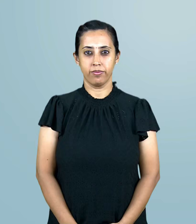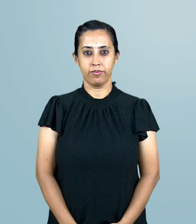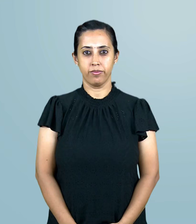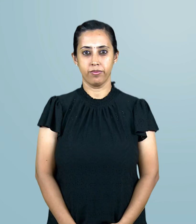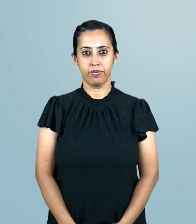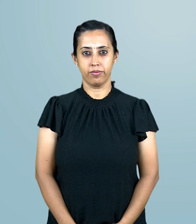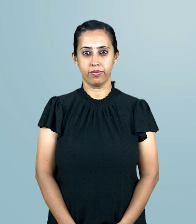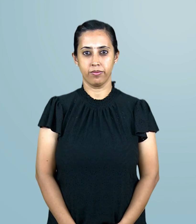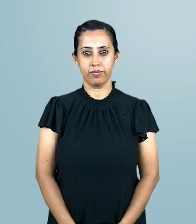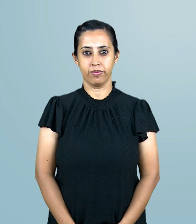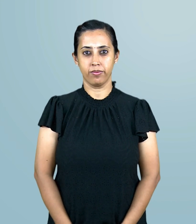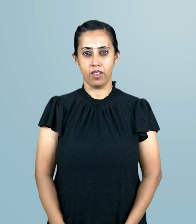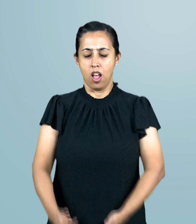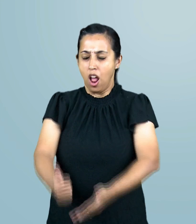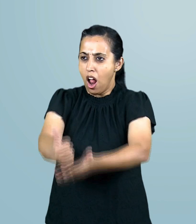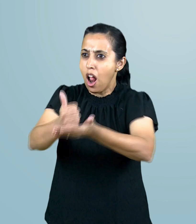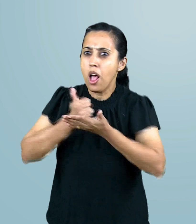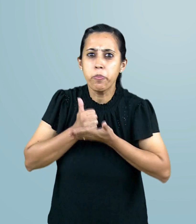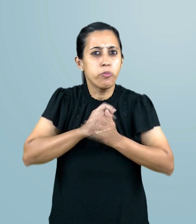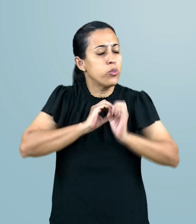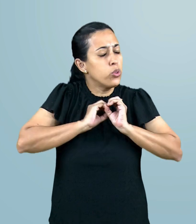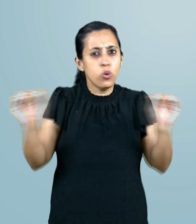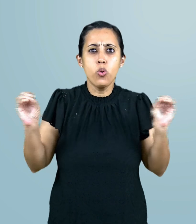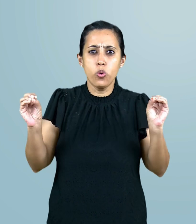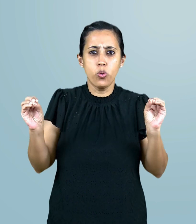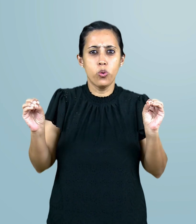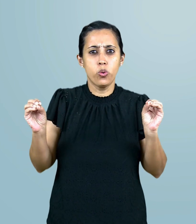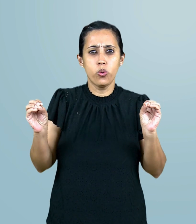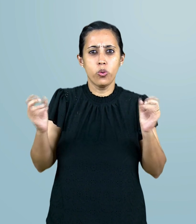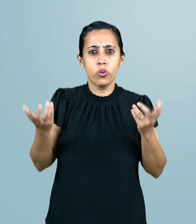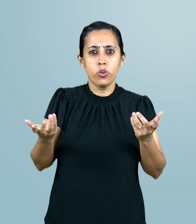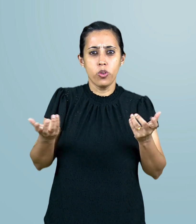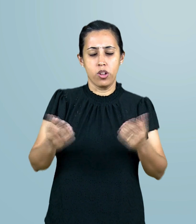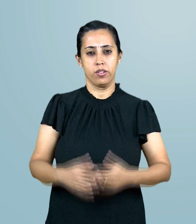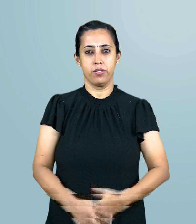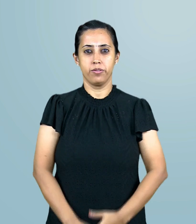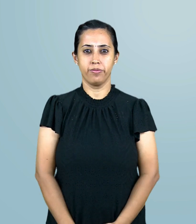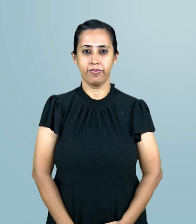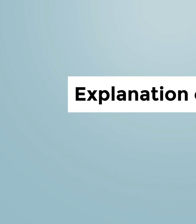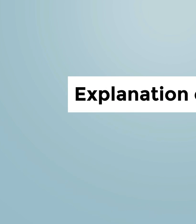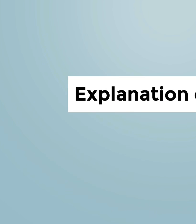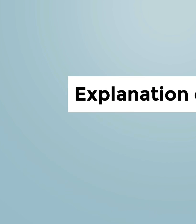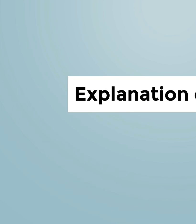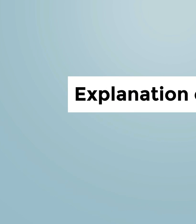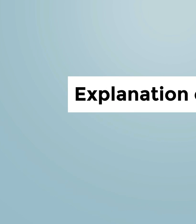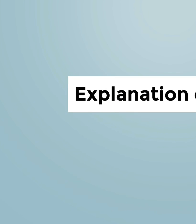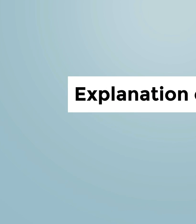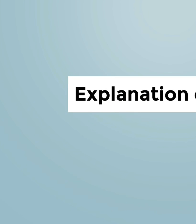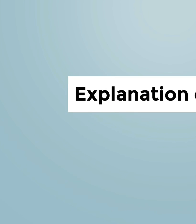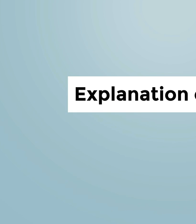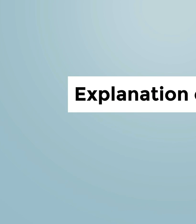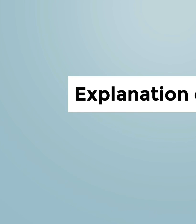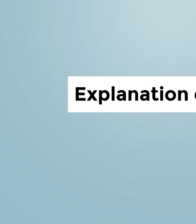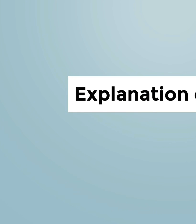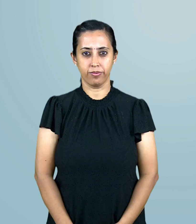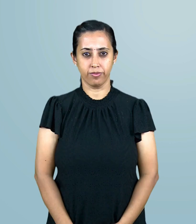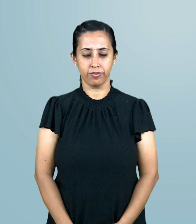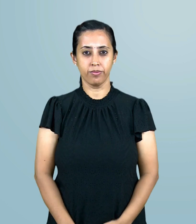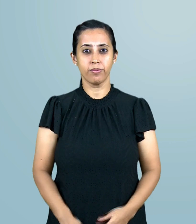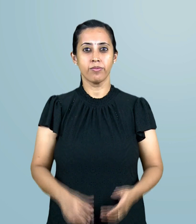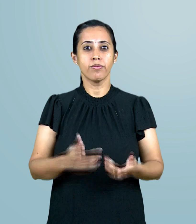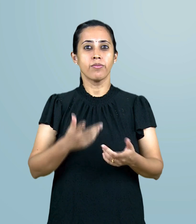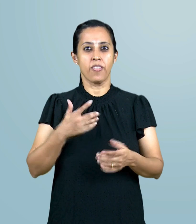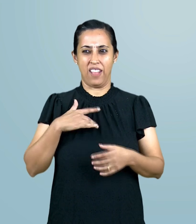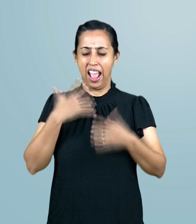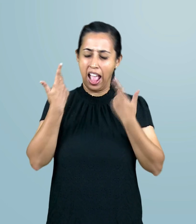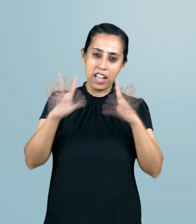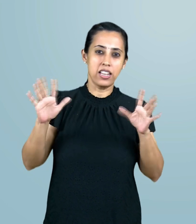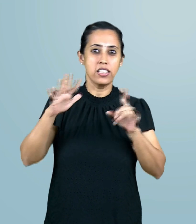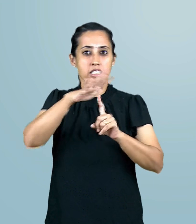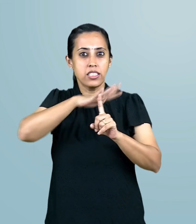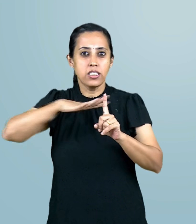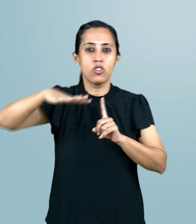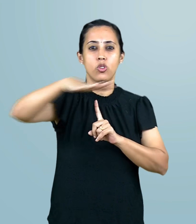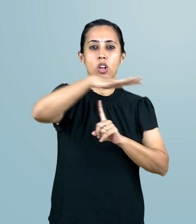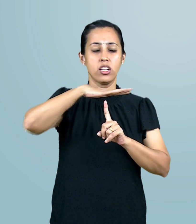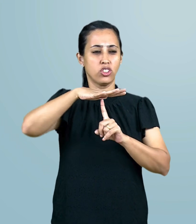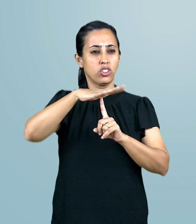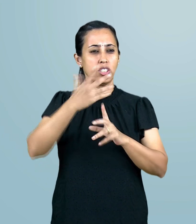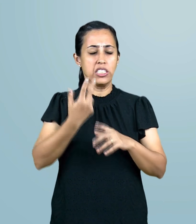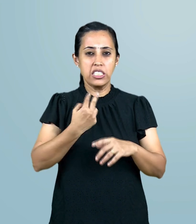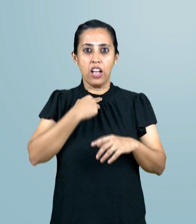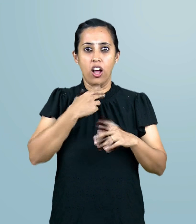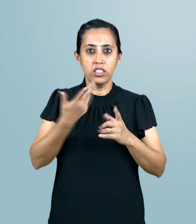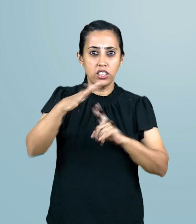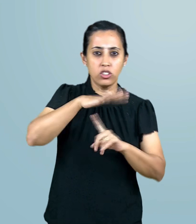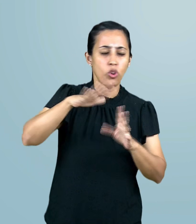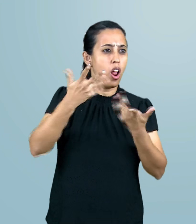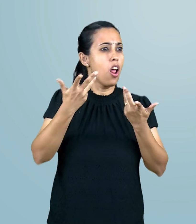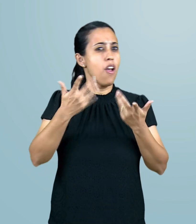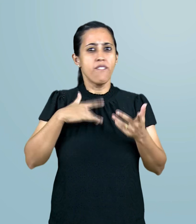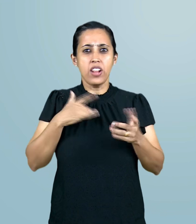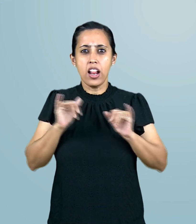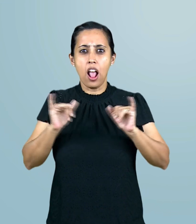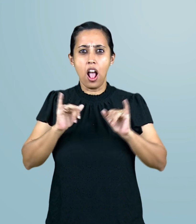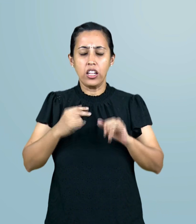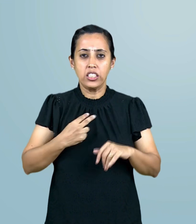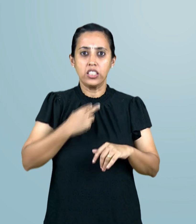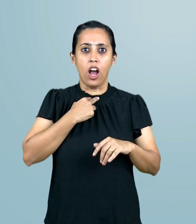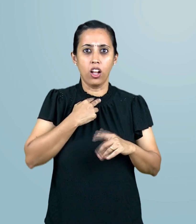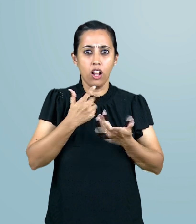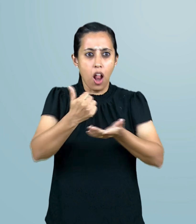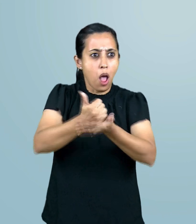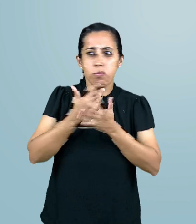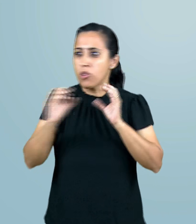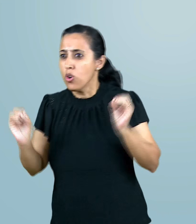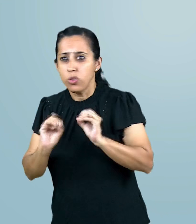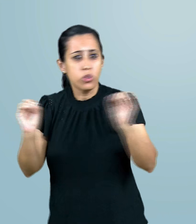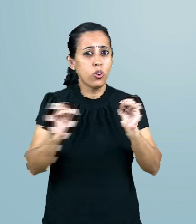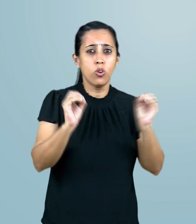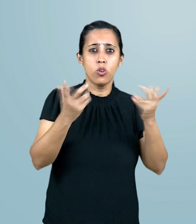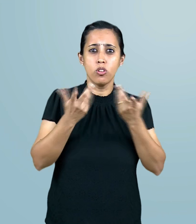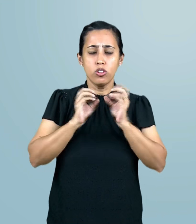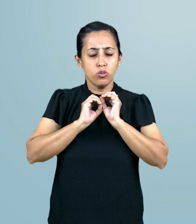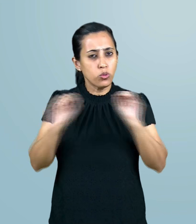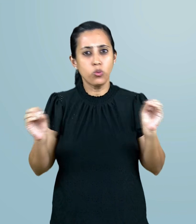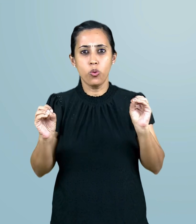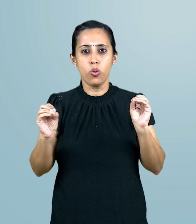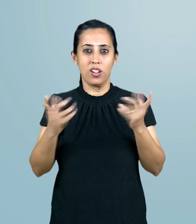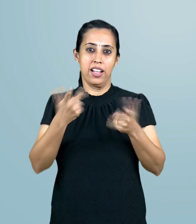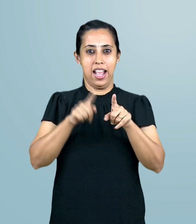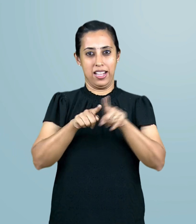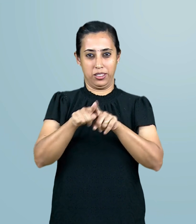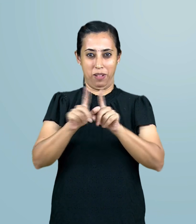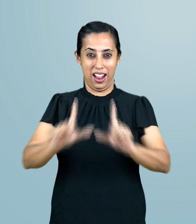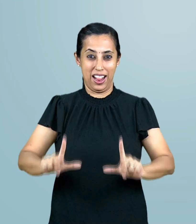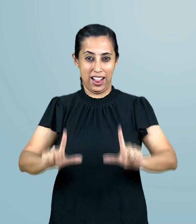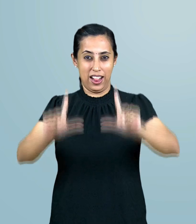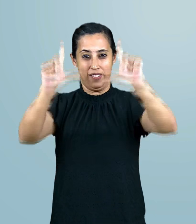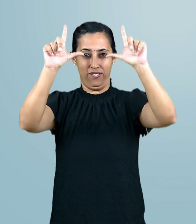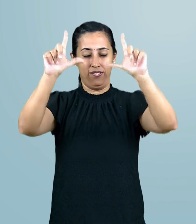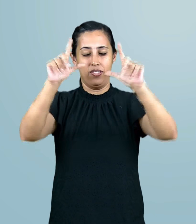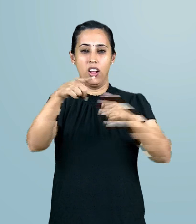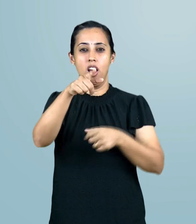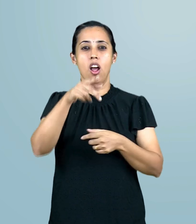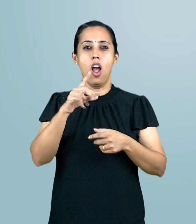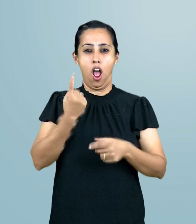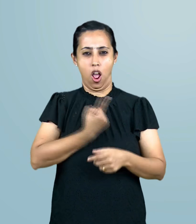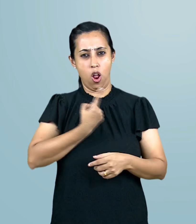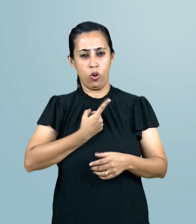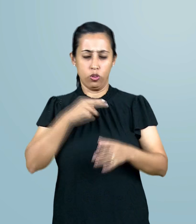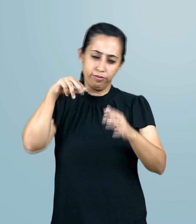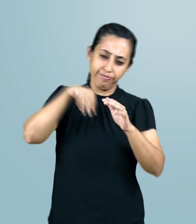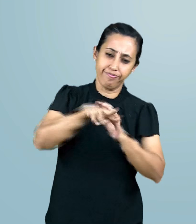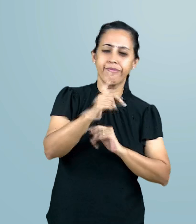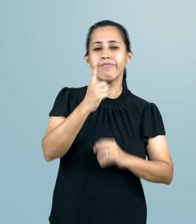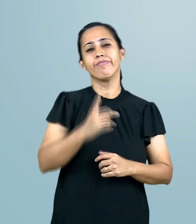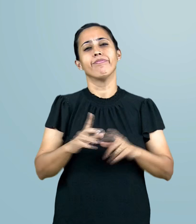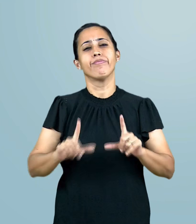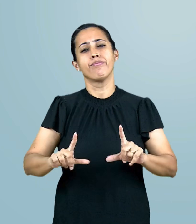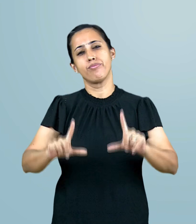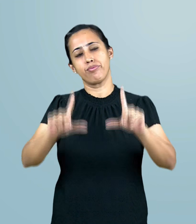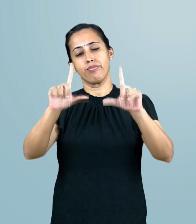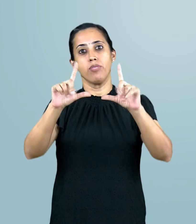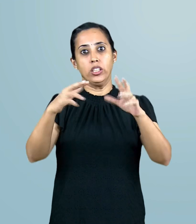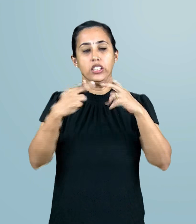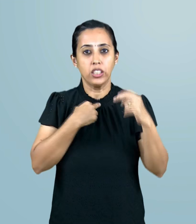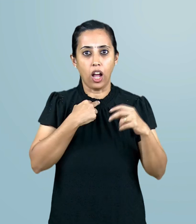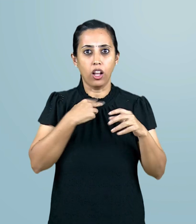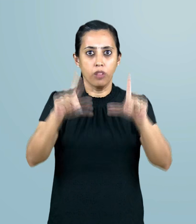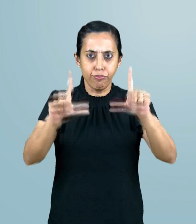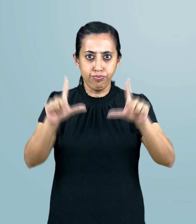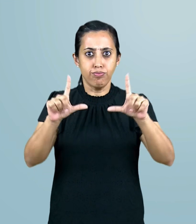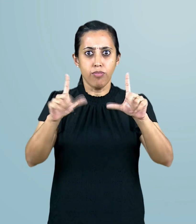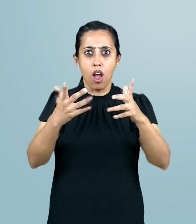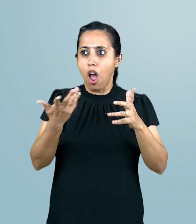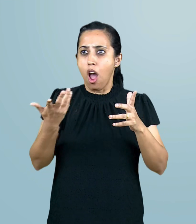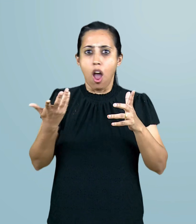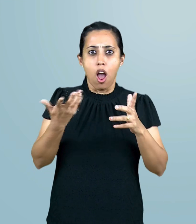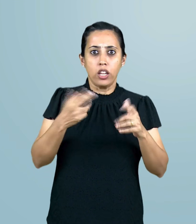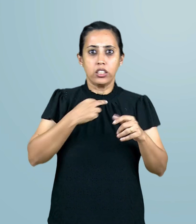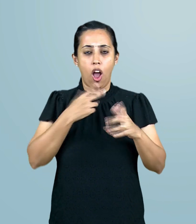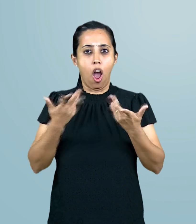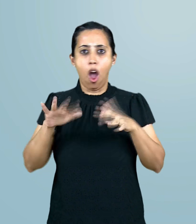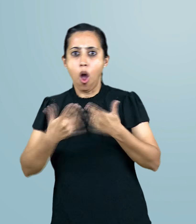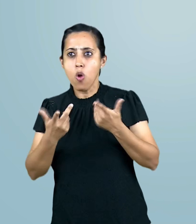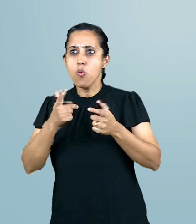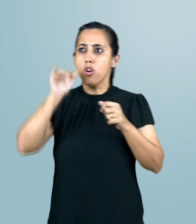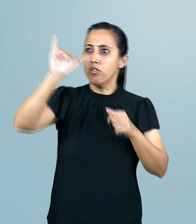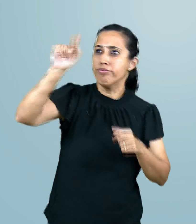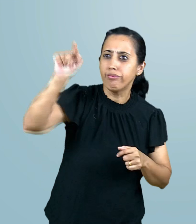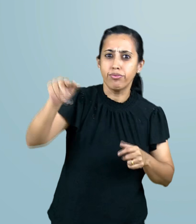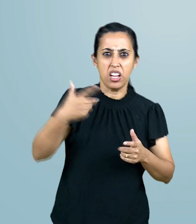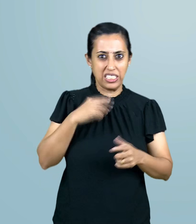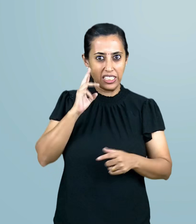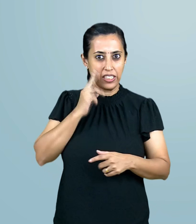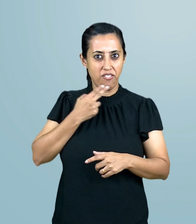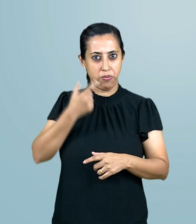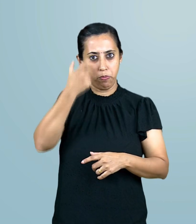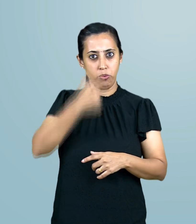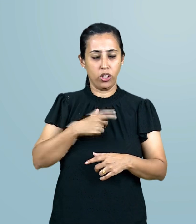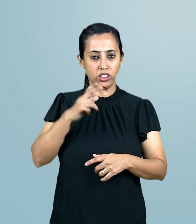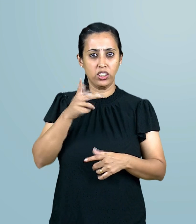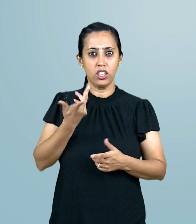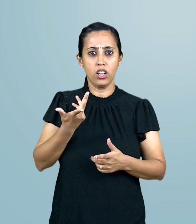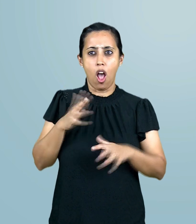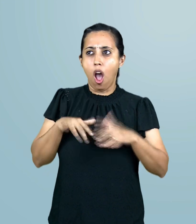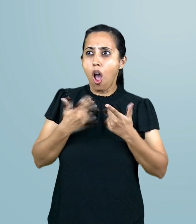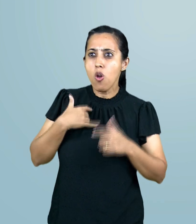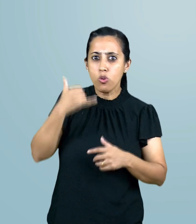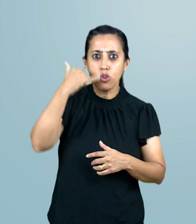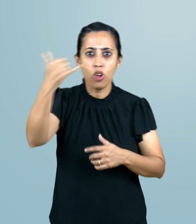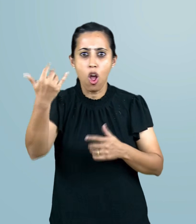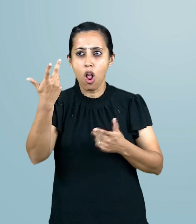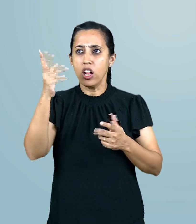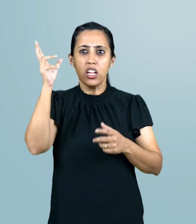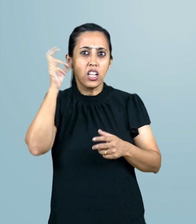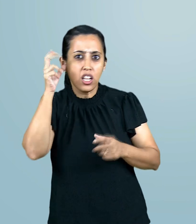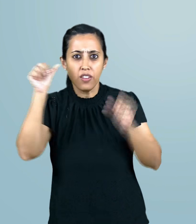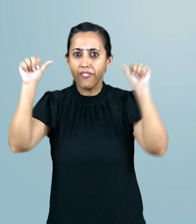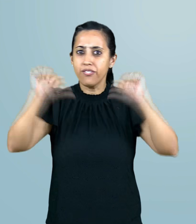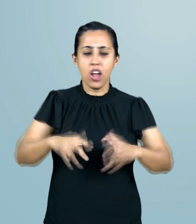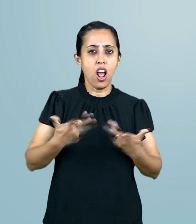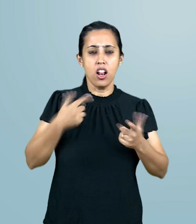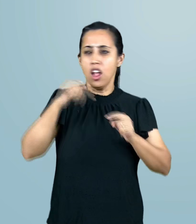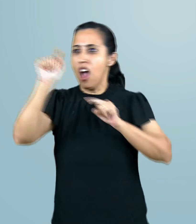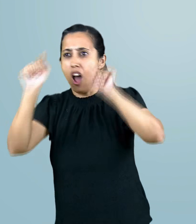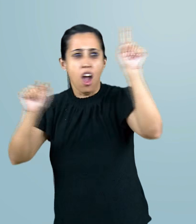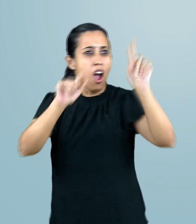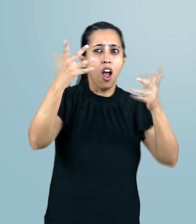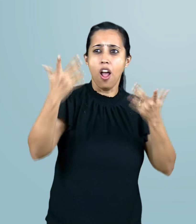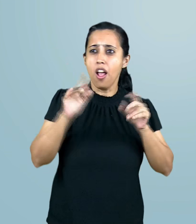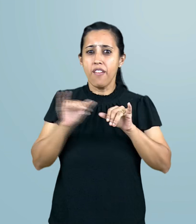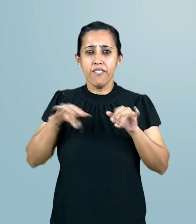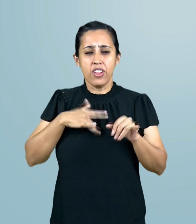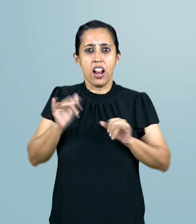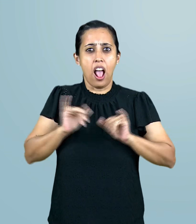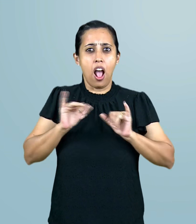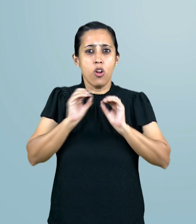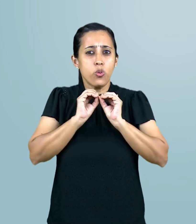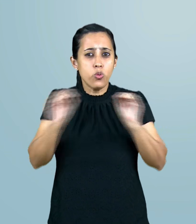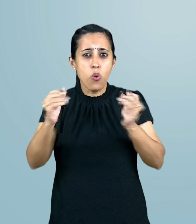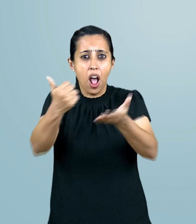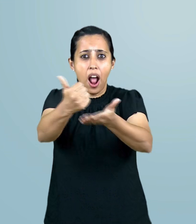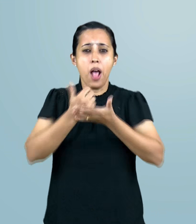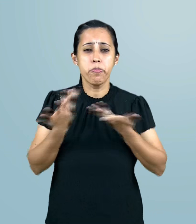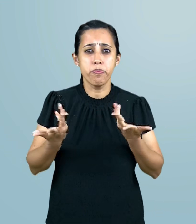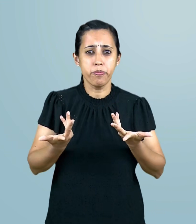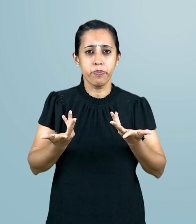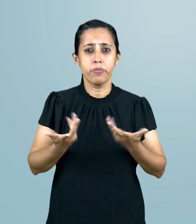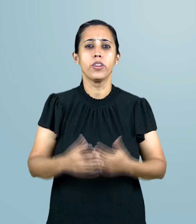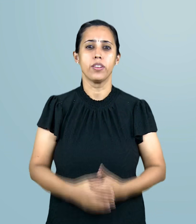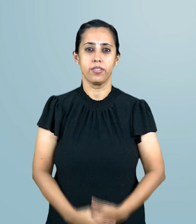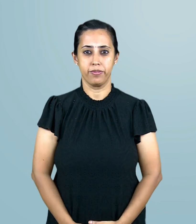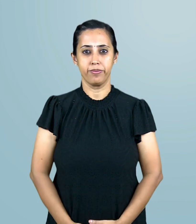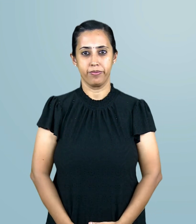Helpless